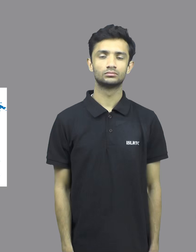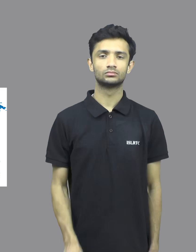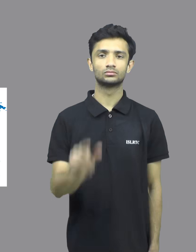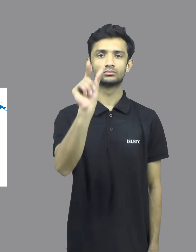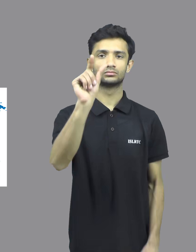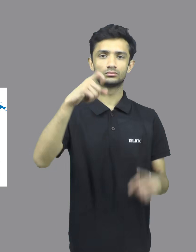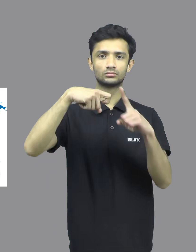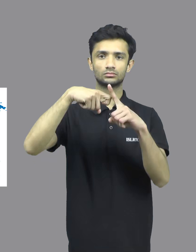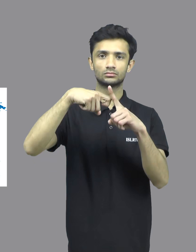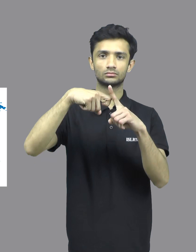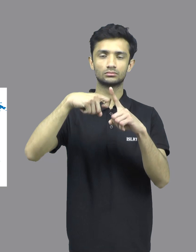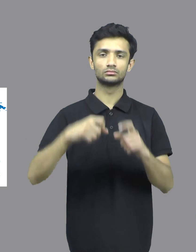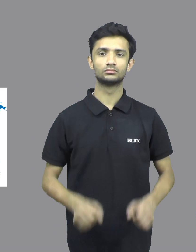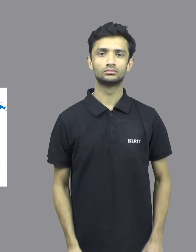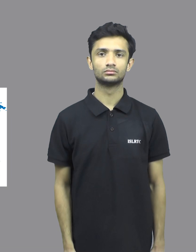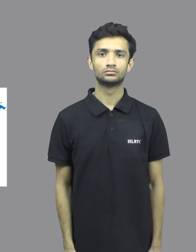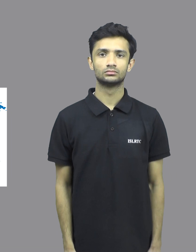United Kingdom